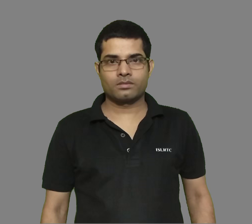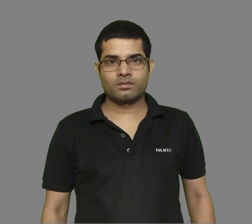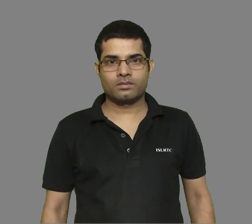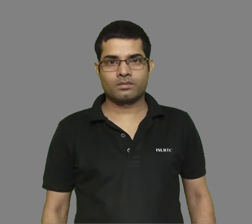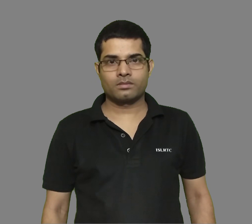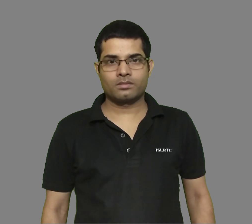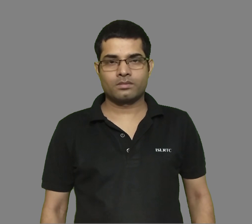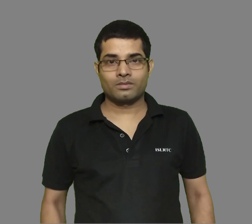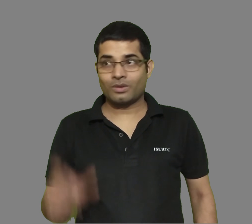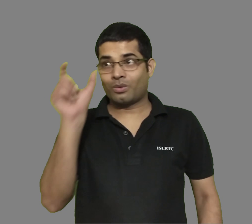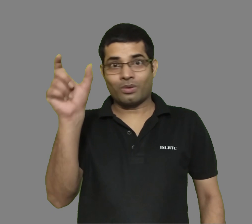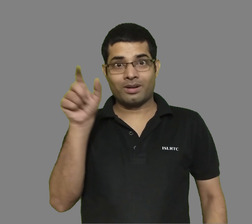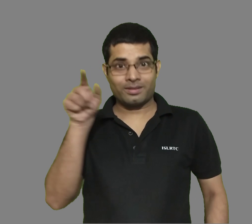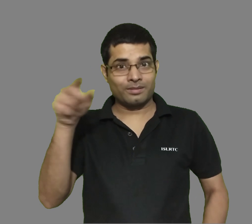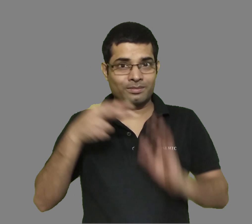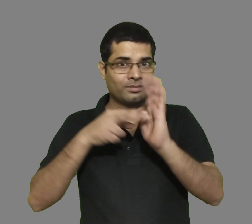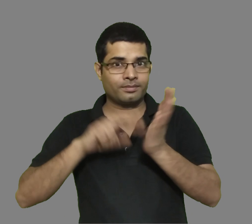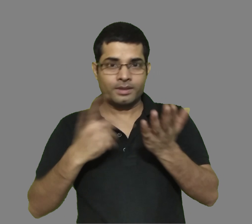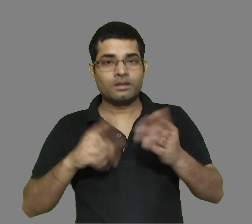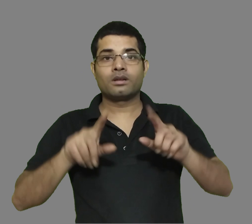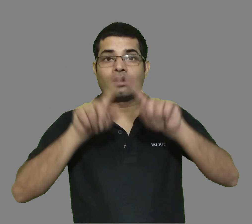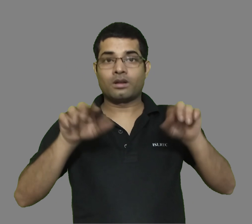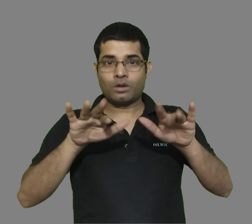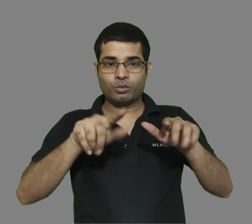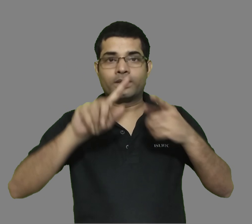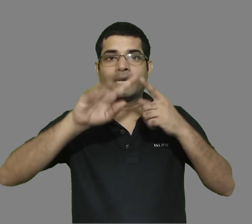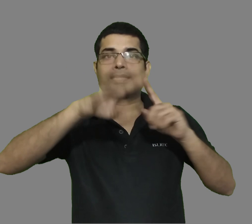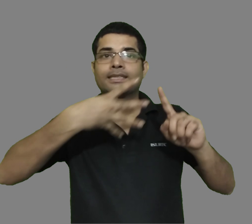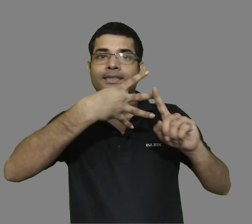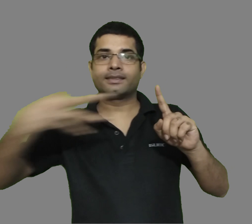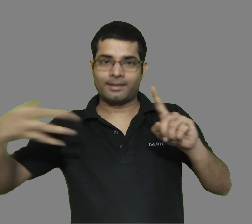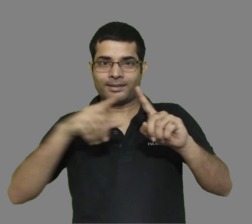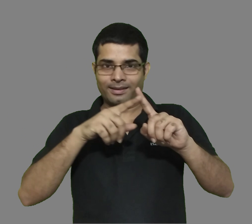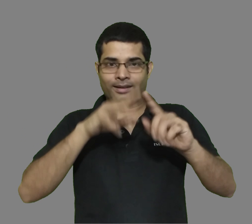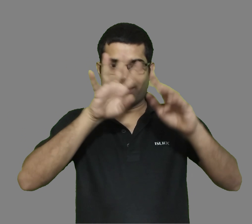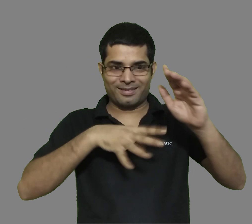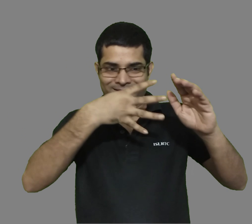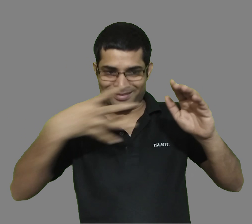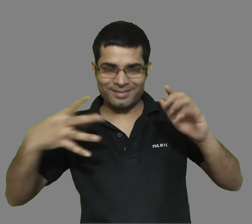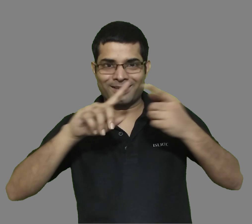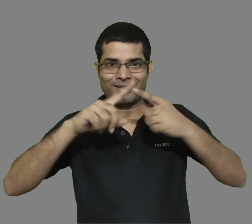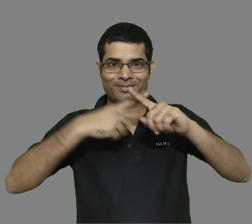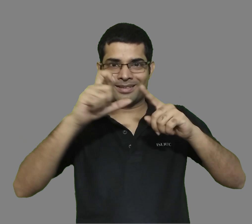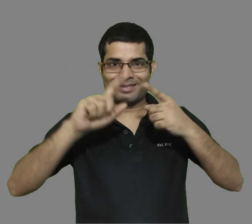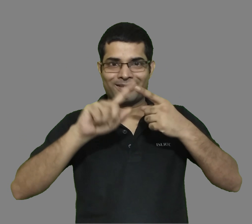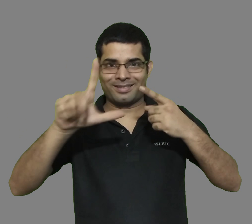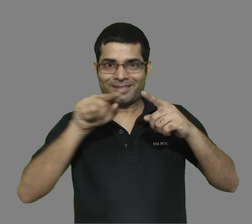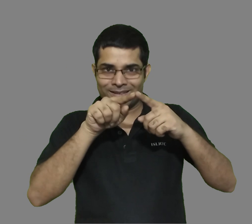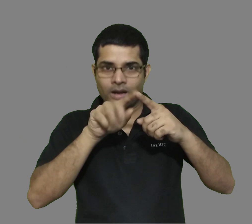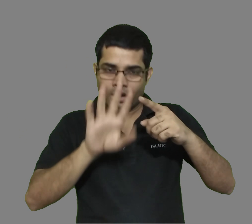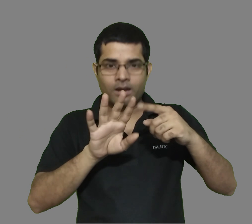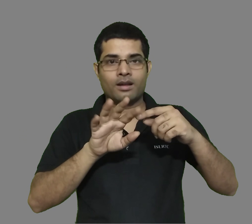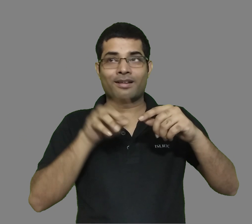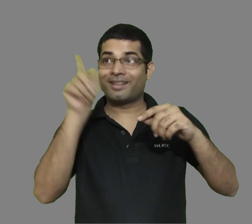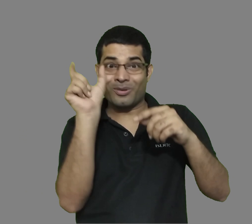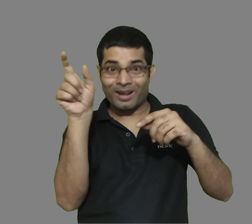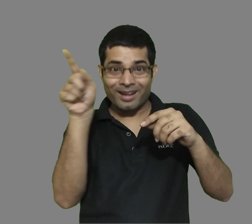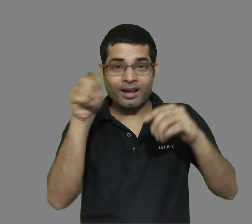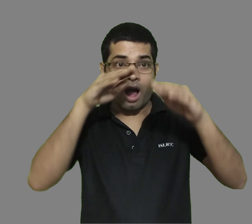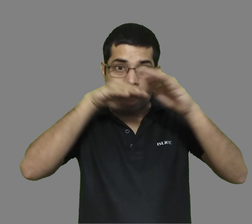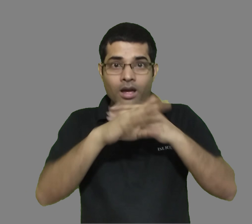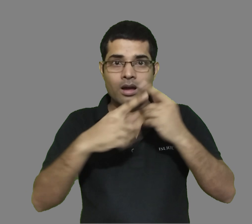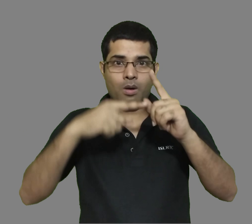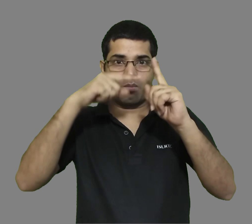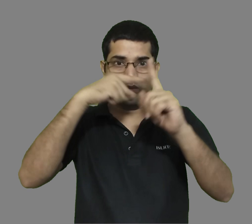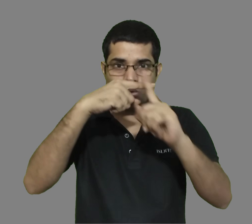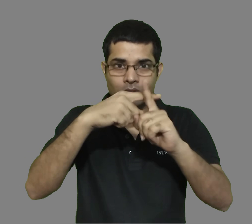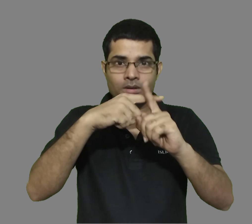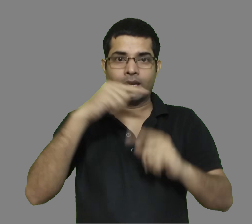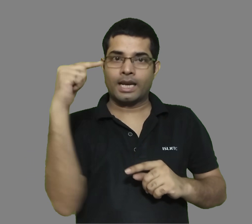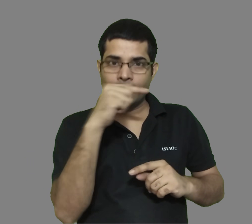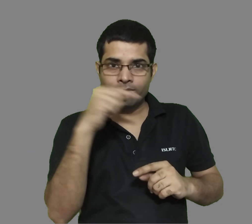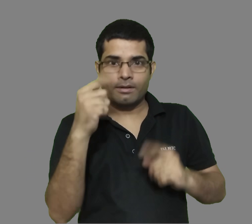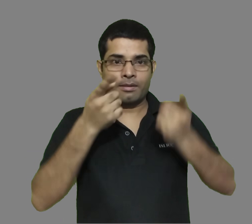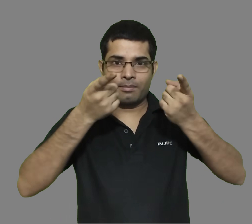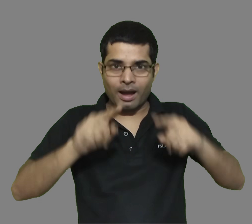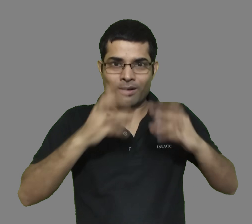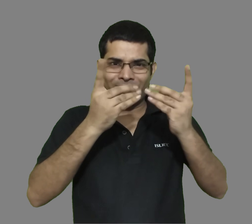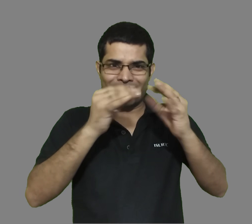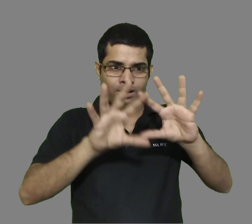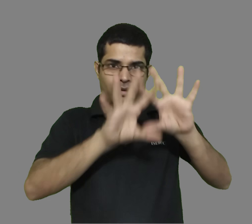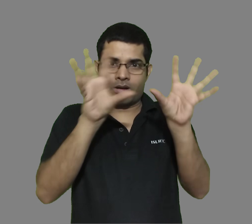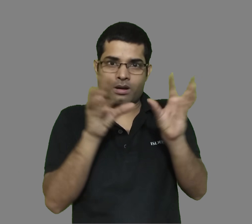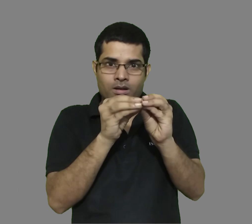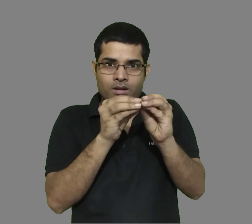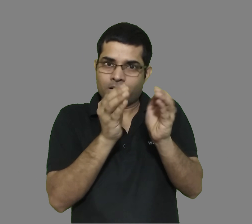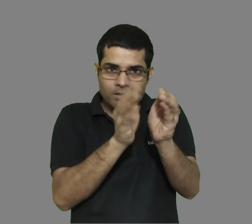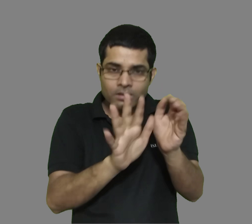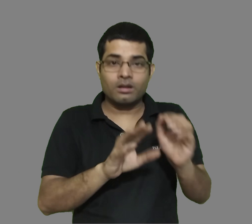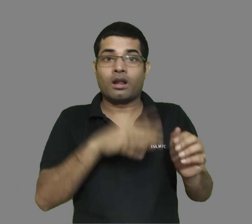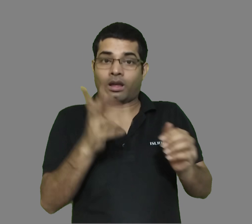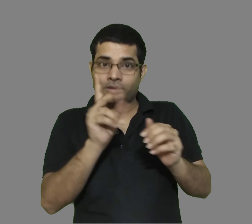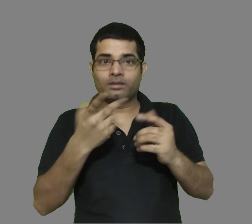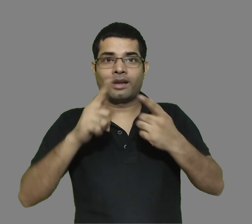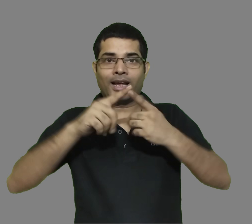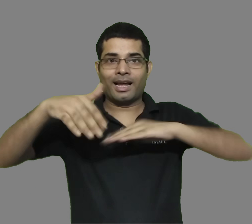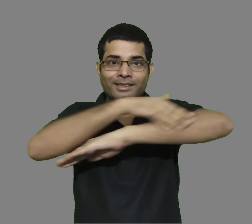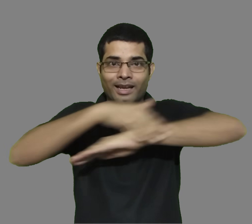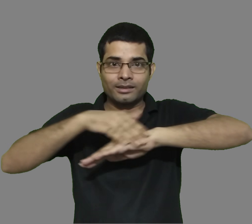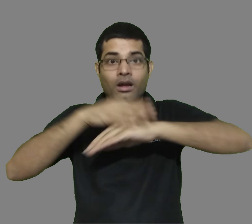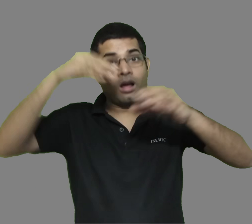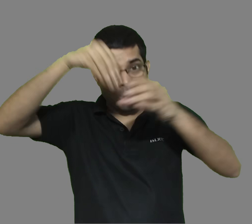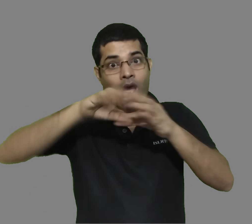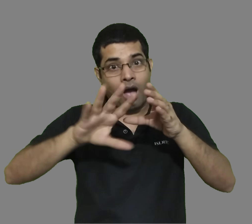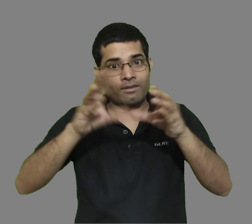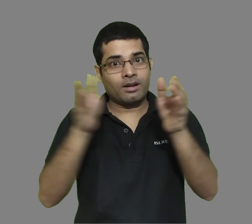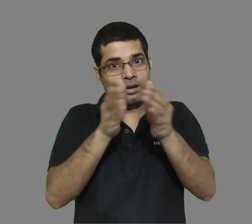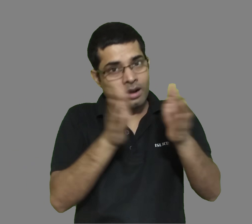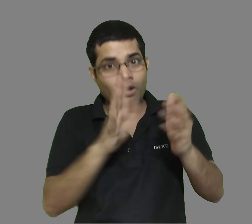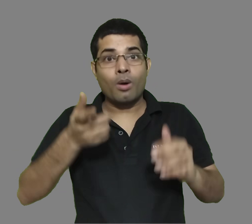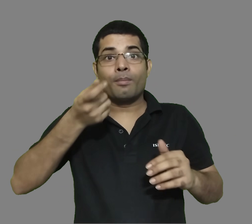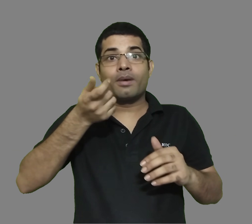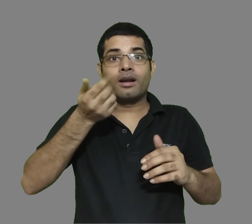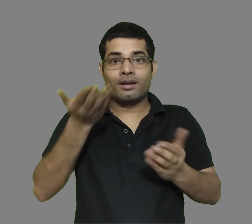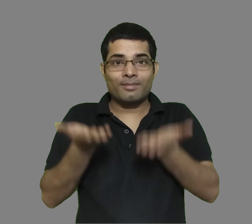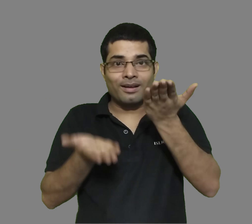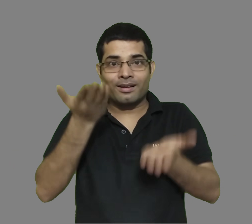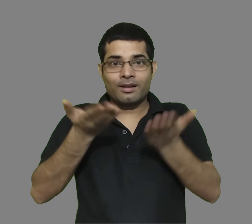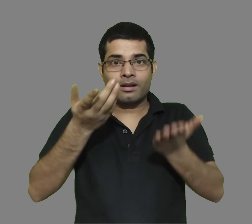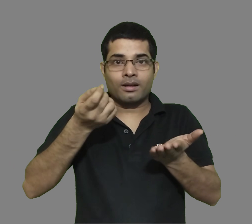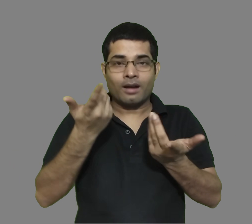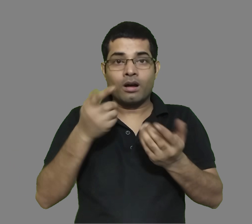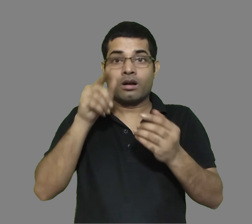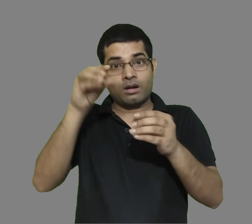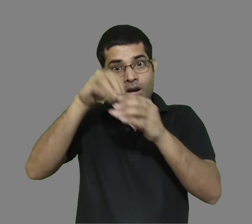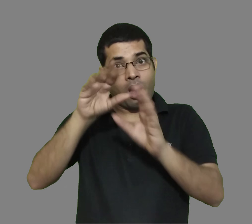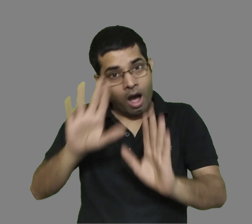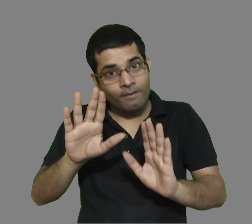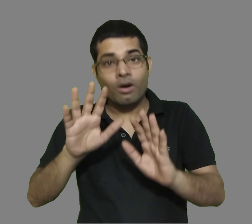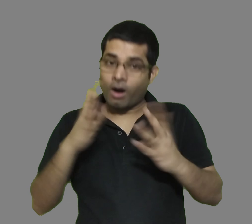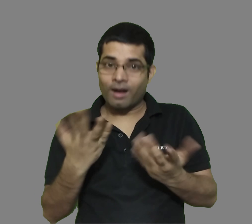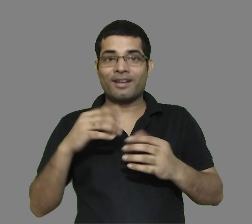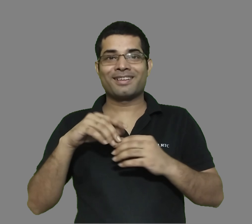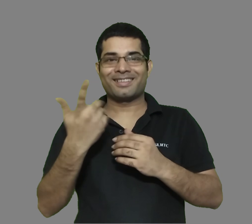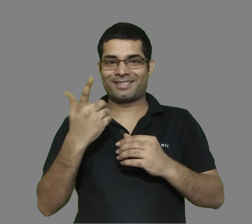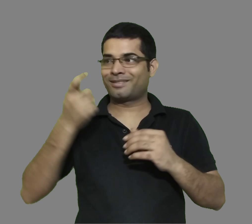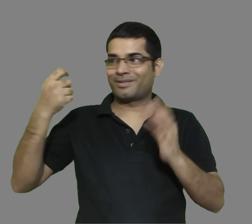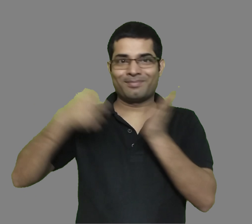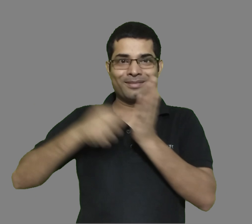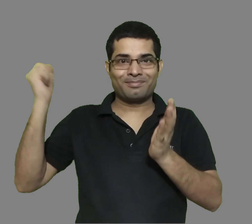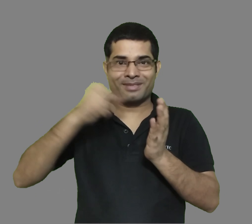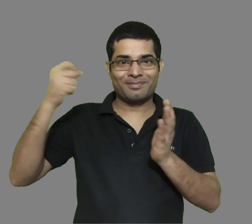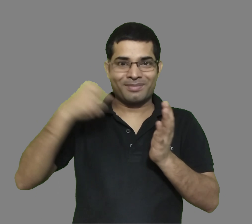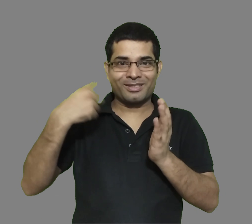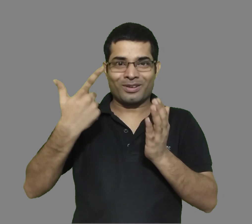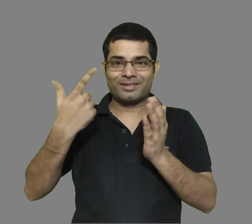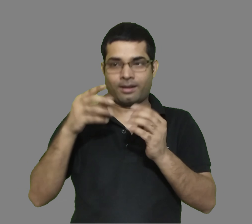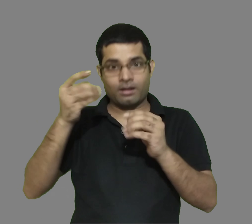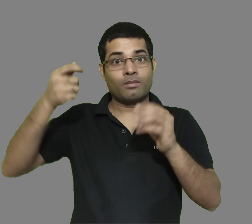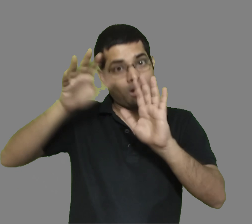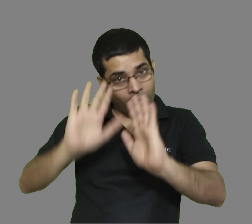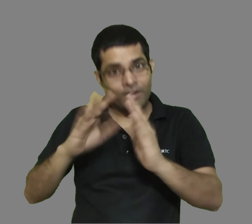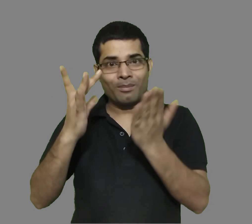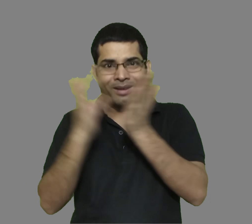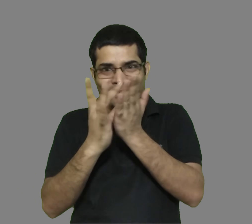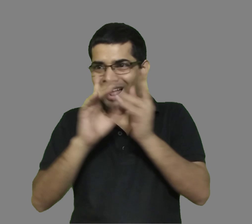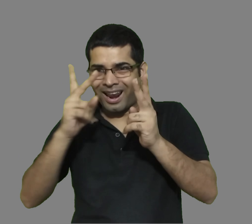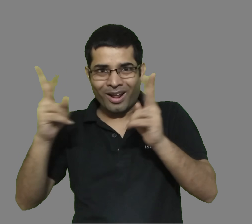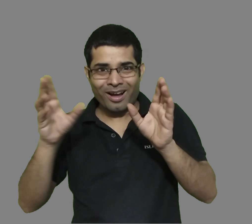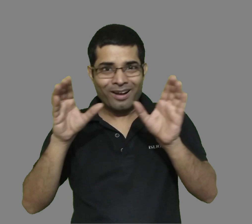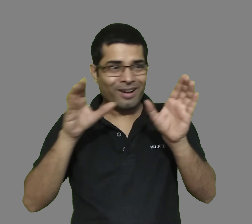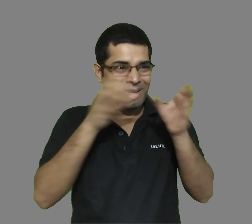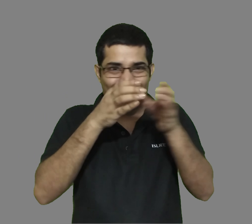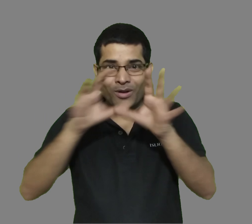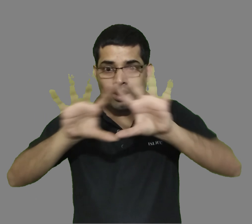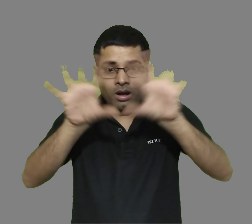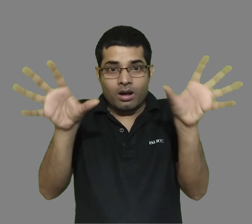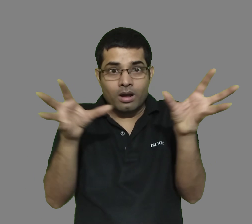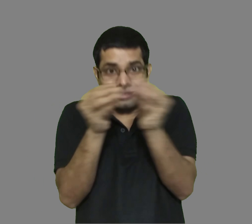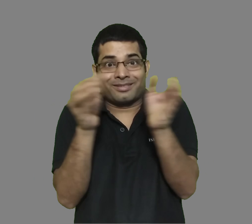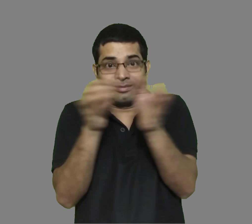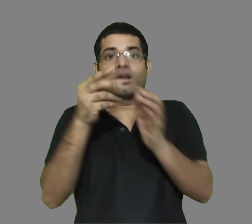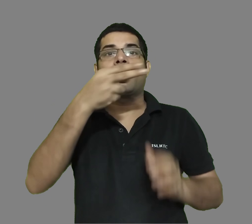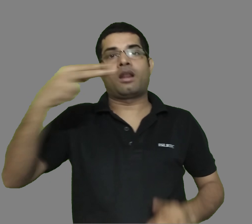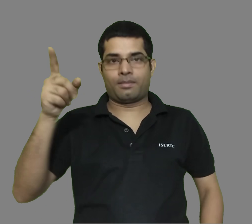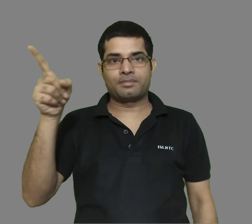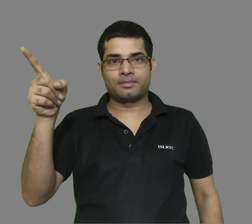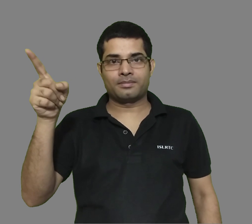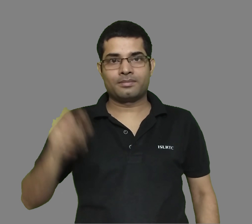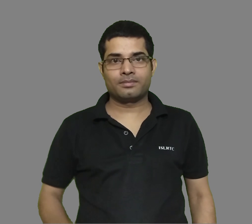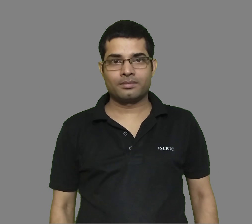Function Library